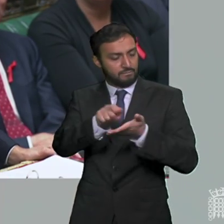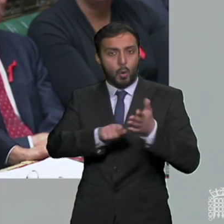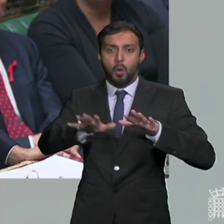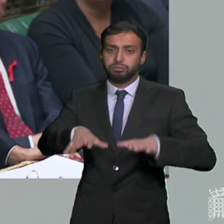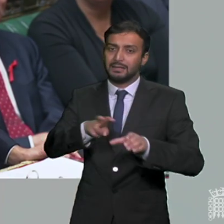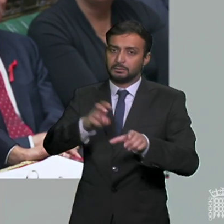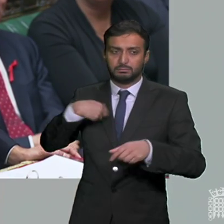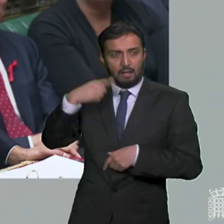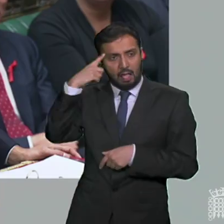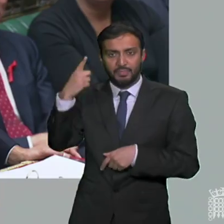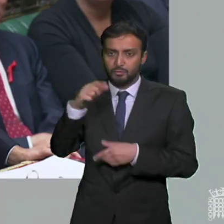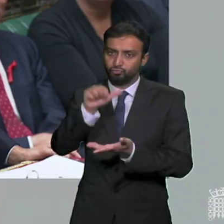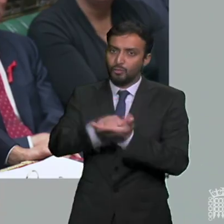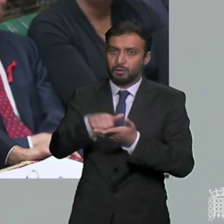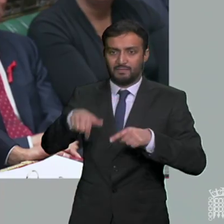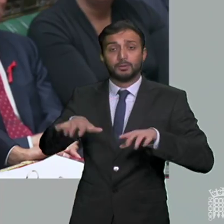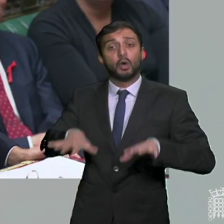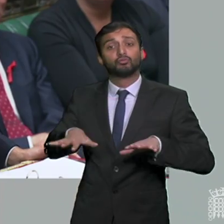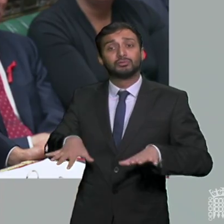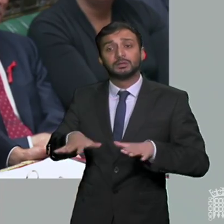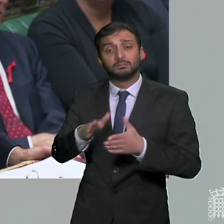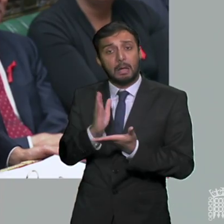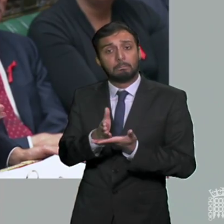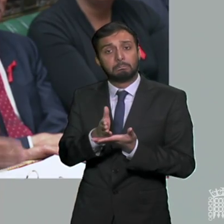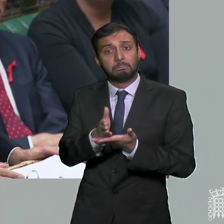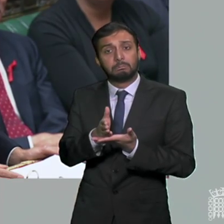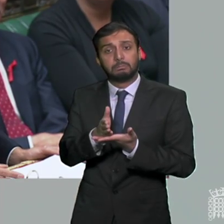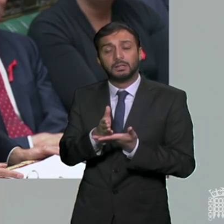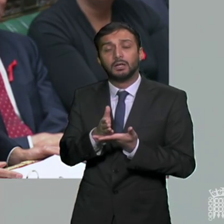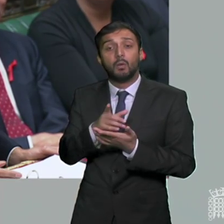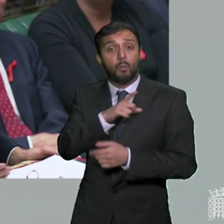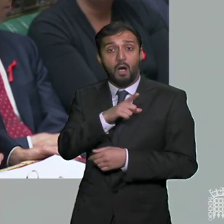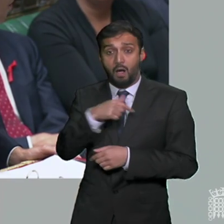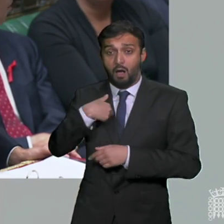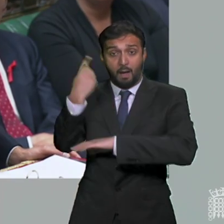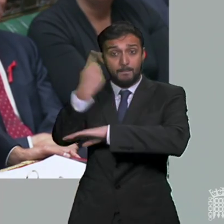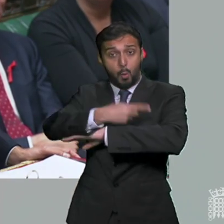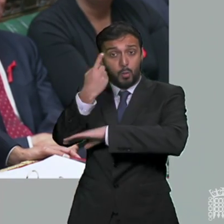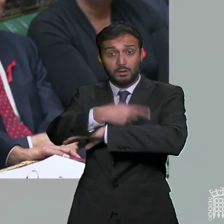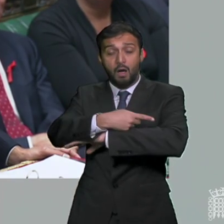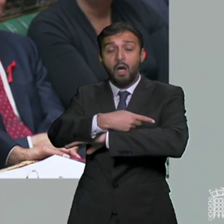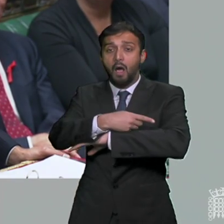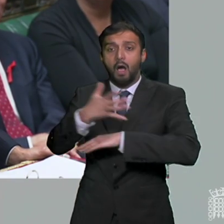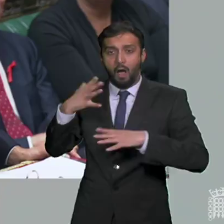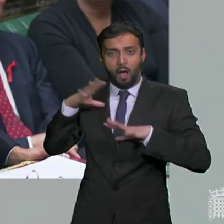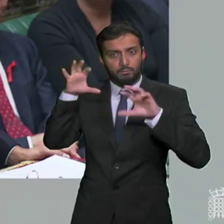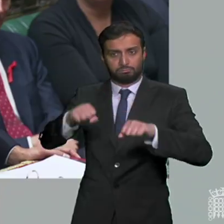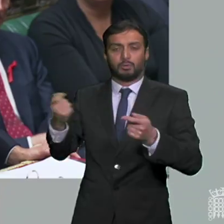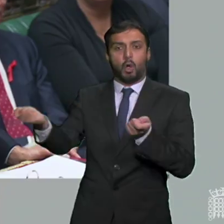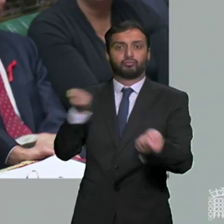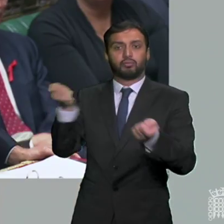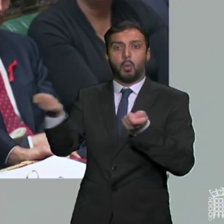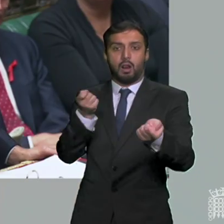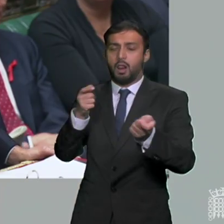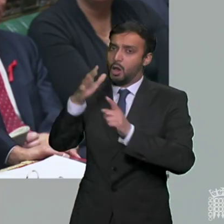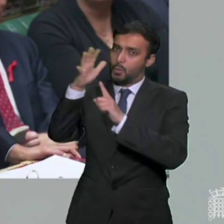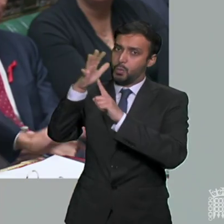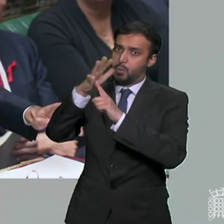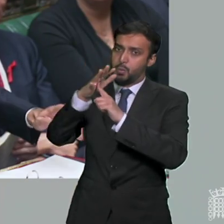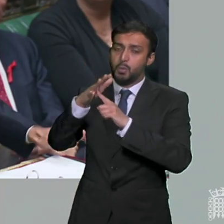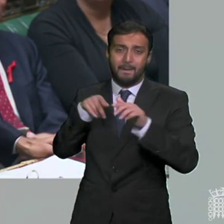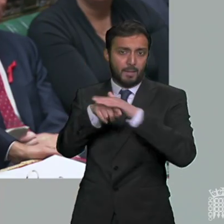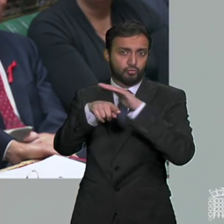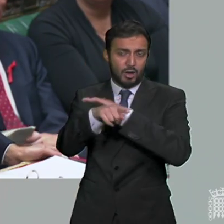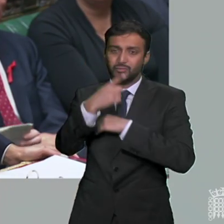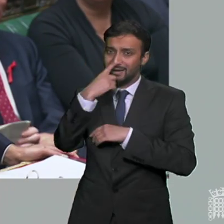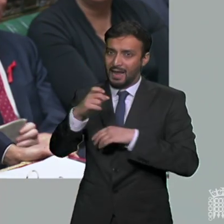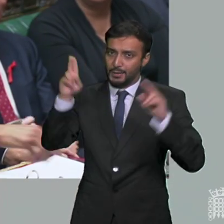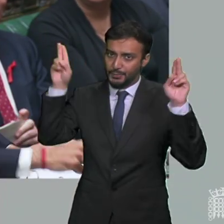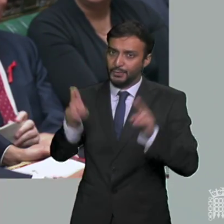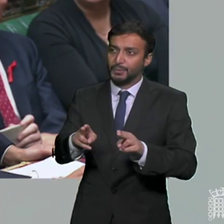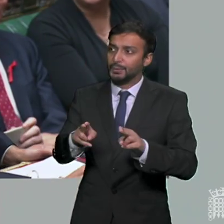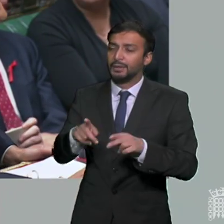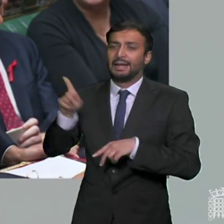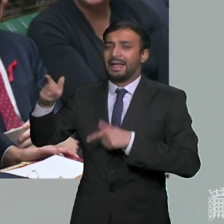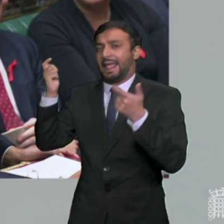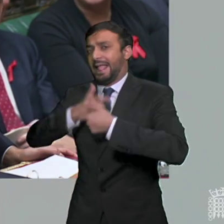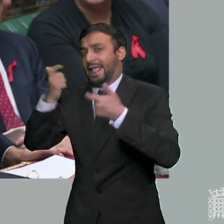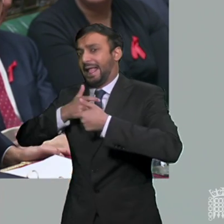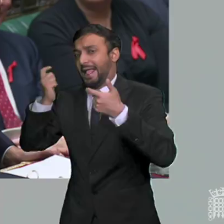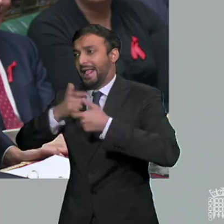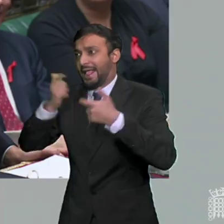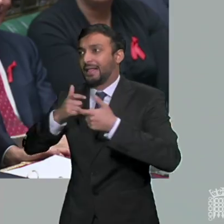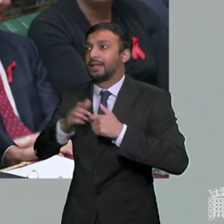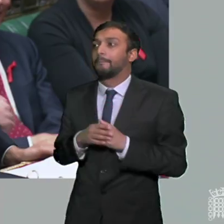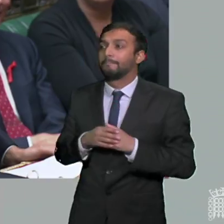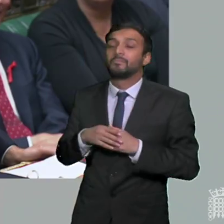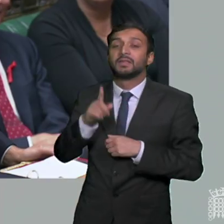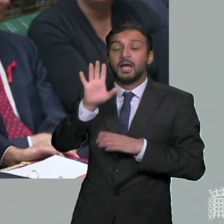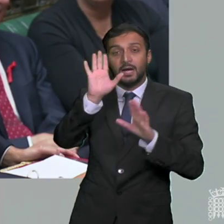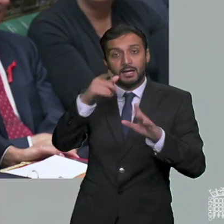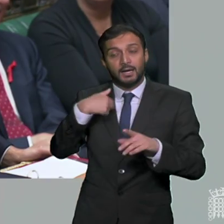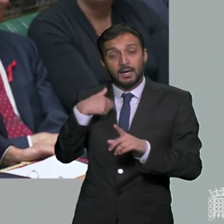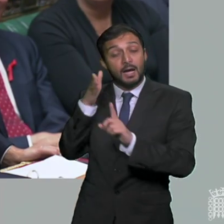It allows us, first of all, to get control of our borders, which is incredibly important, and to reduce migration.